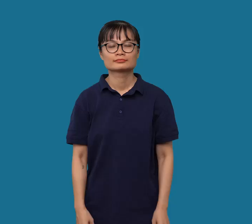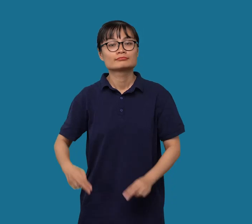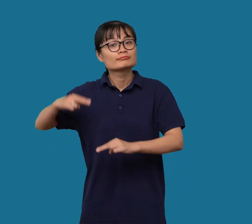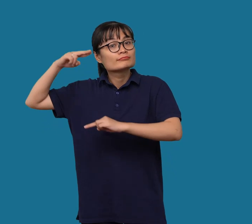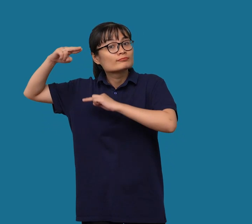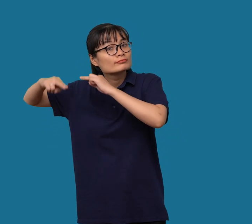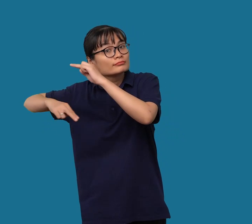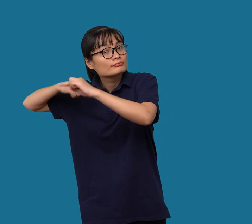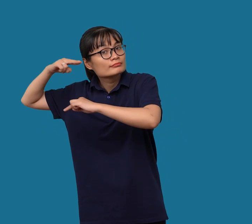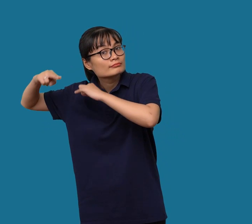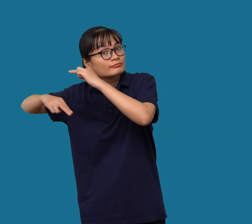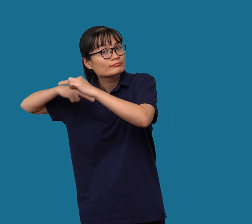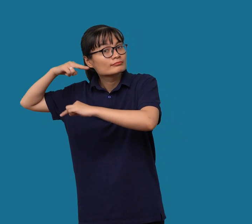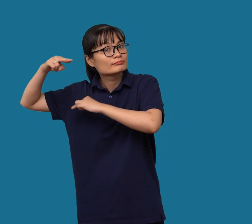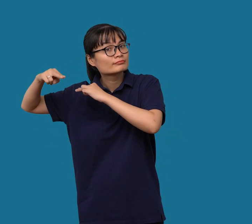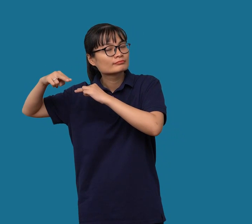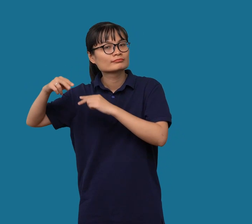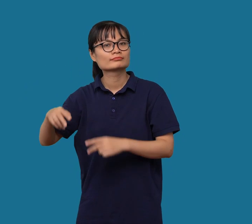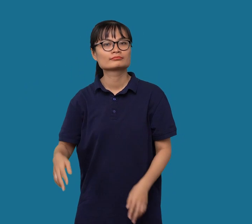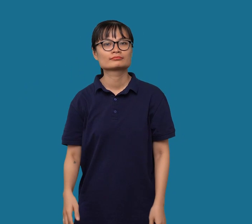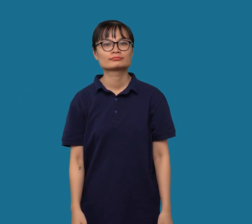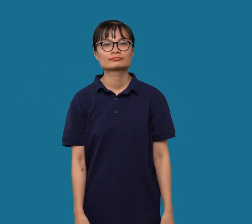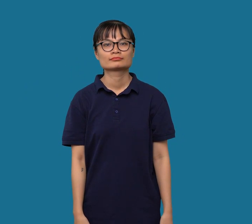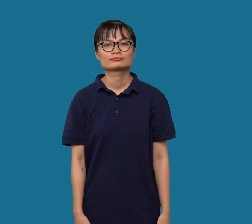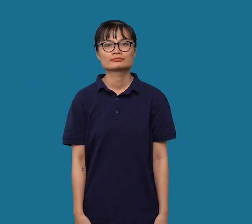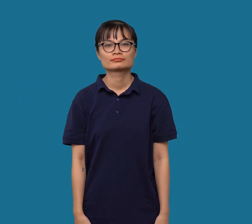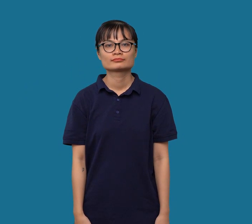uốn tóc